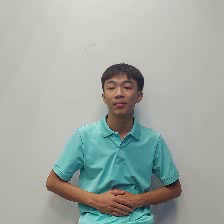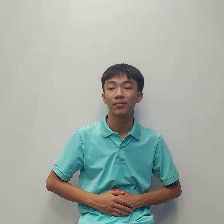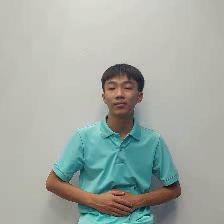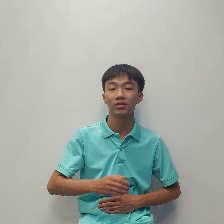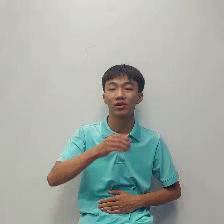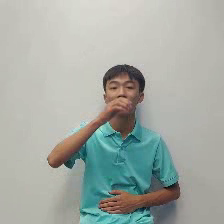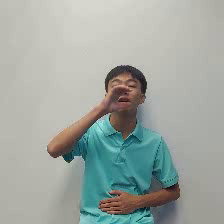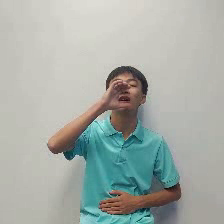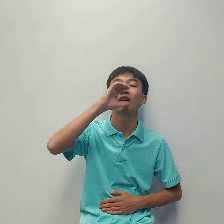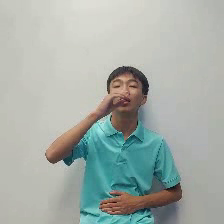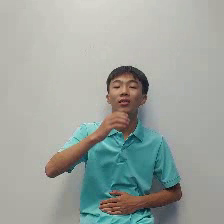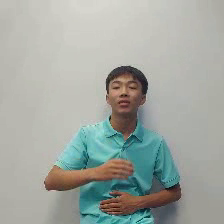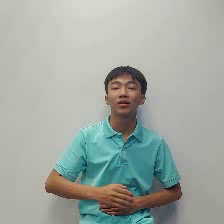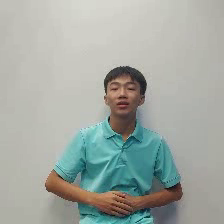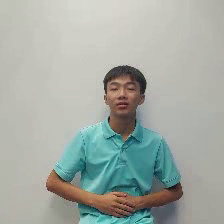Uống